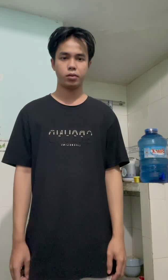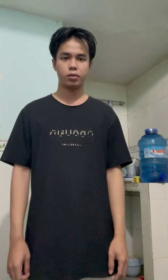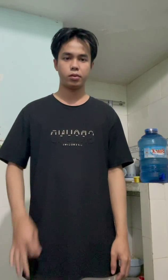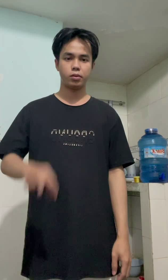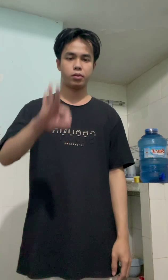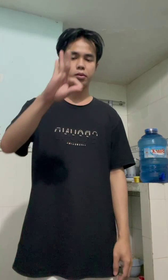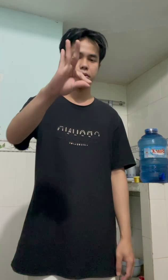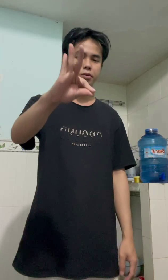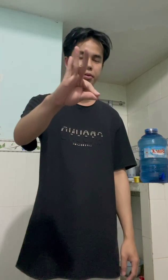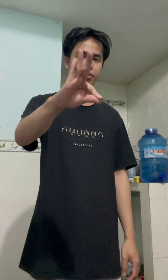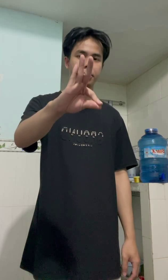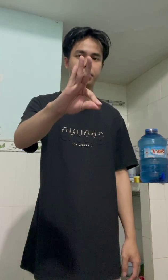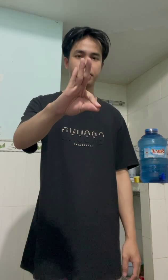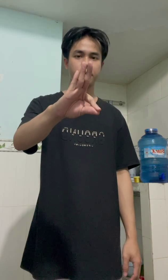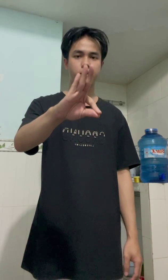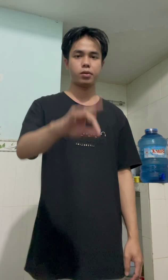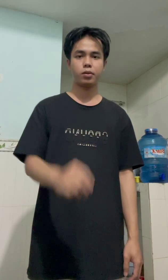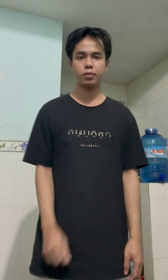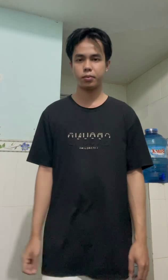t